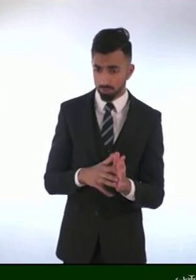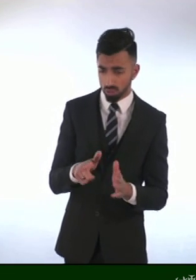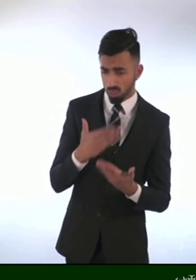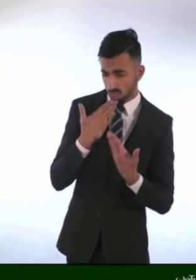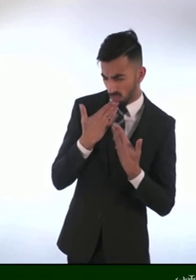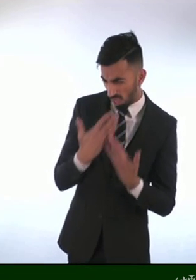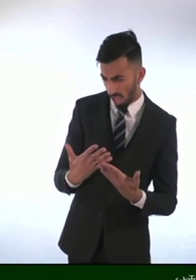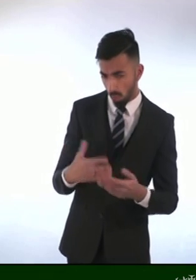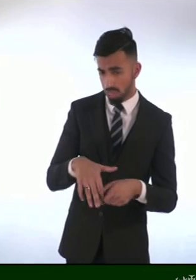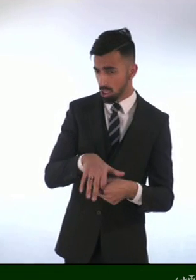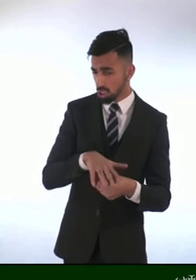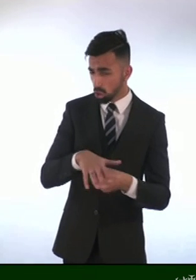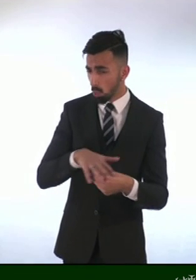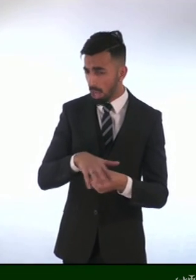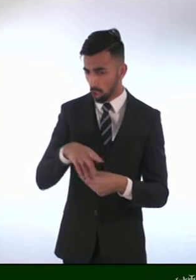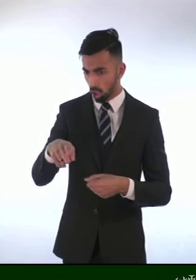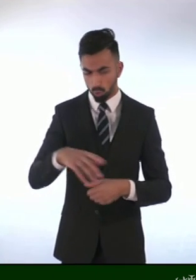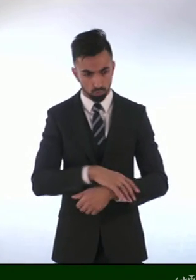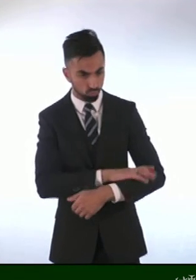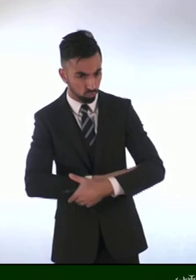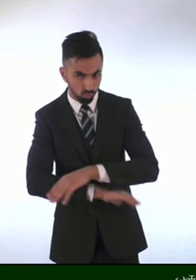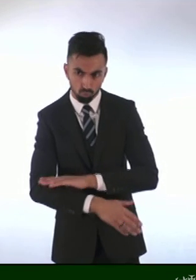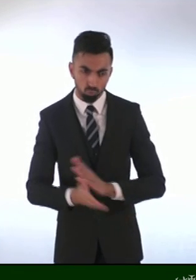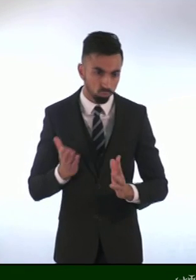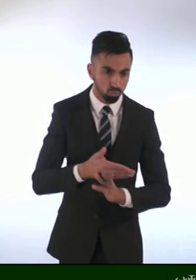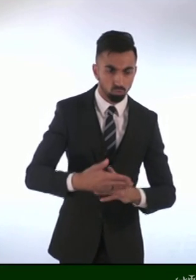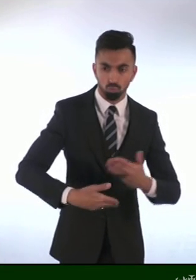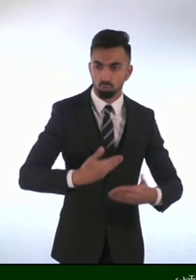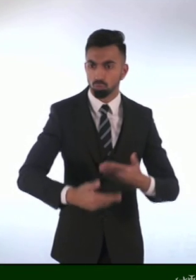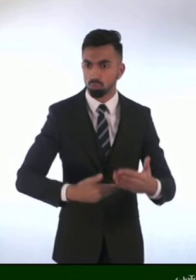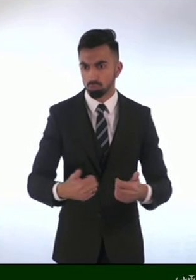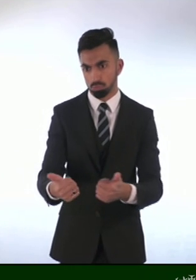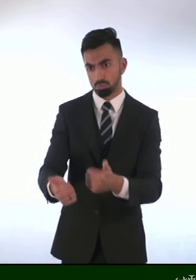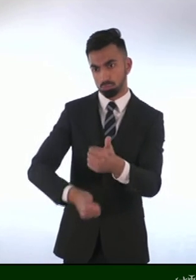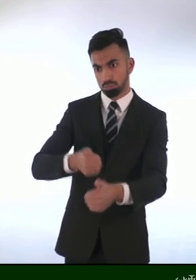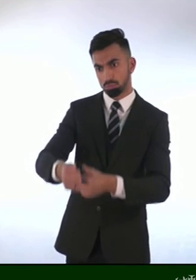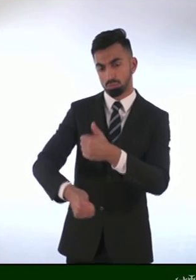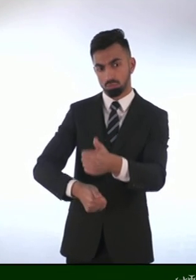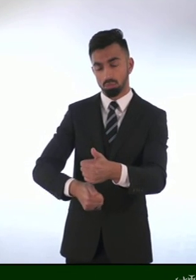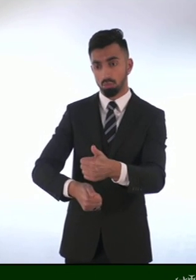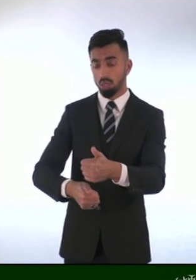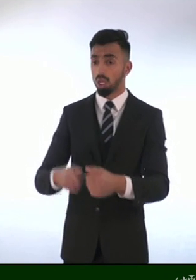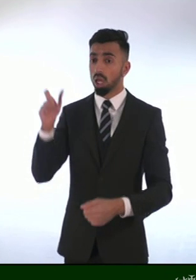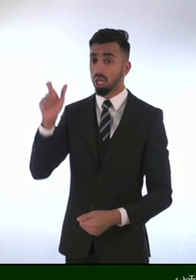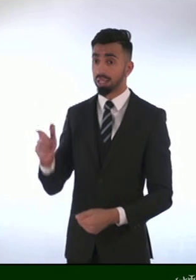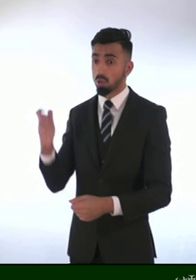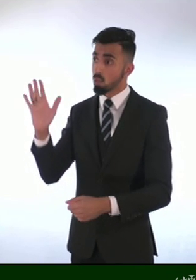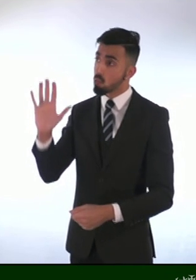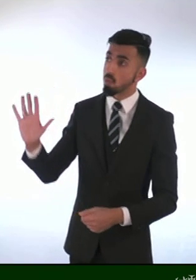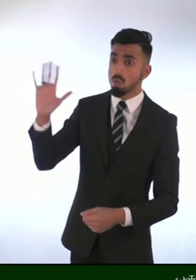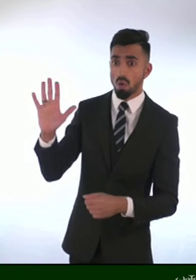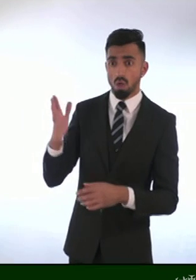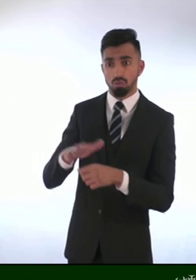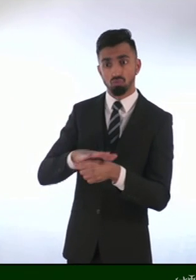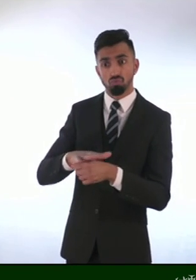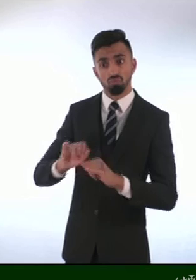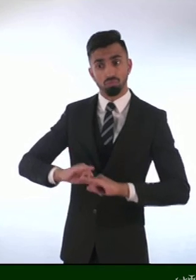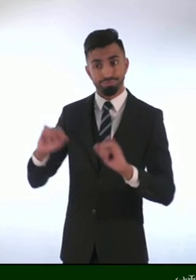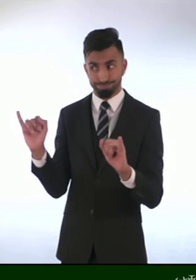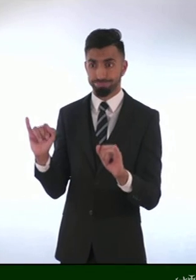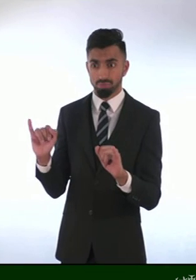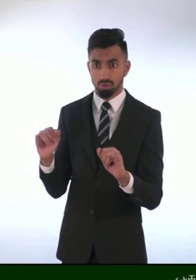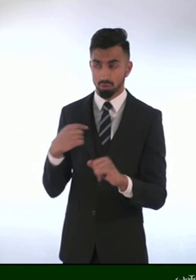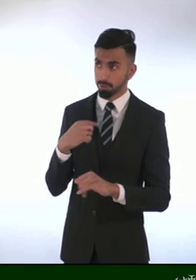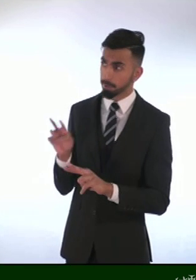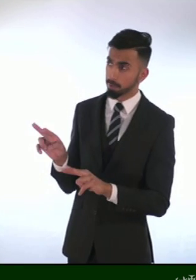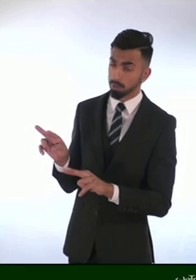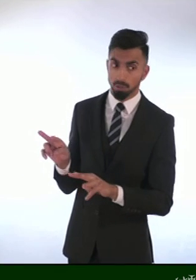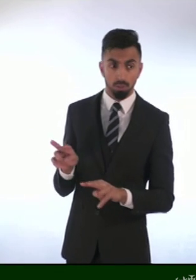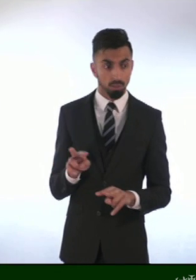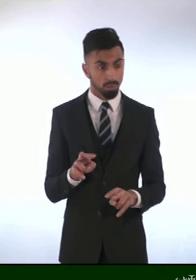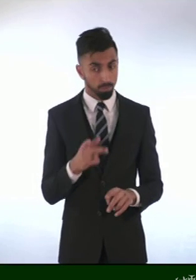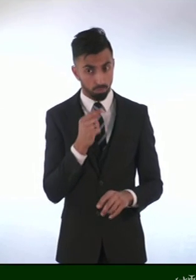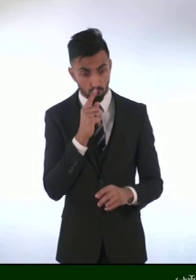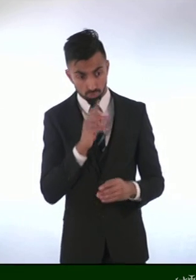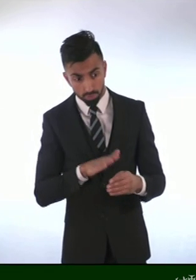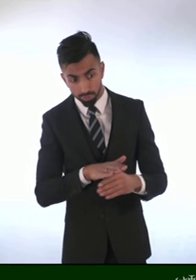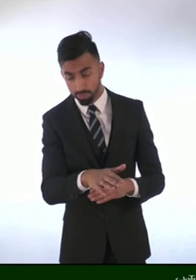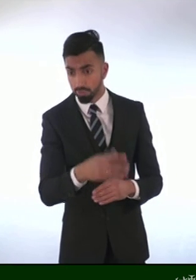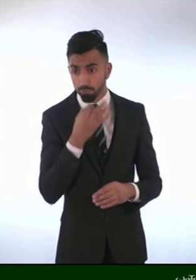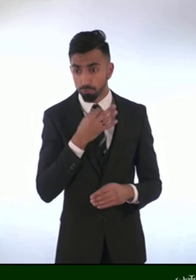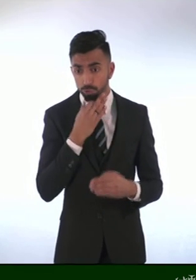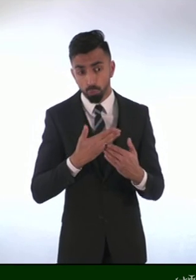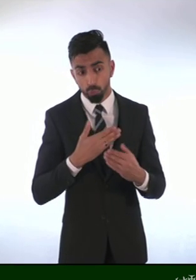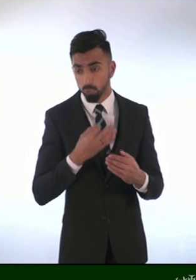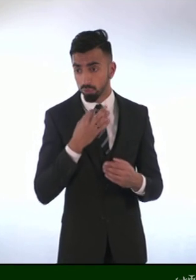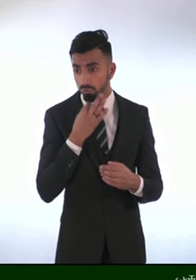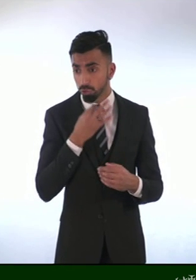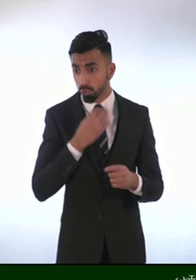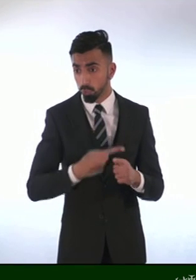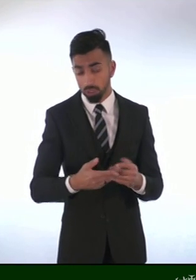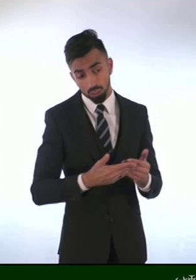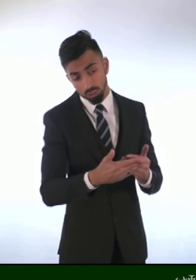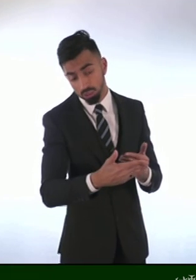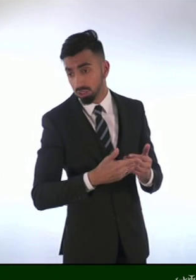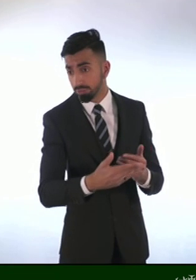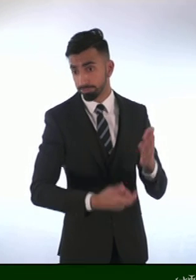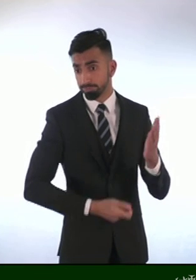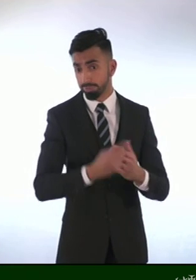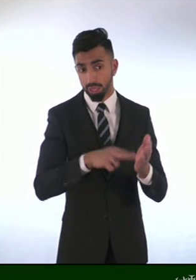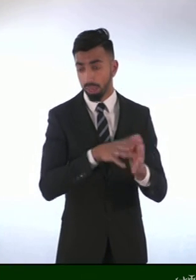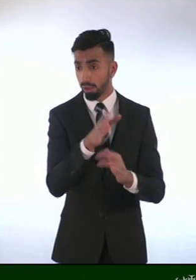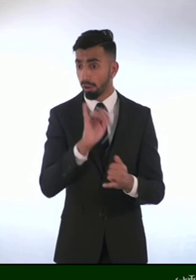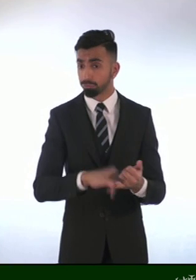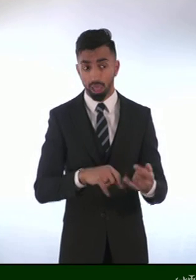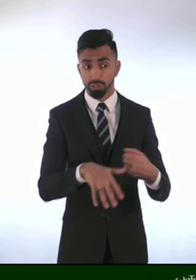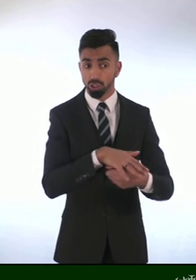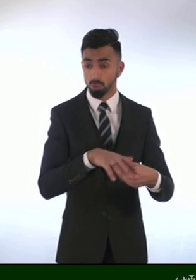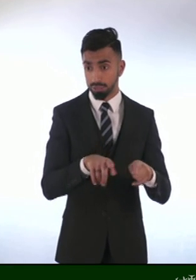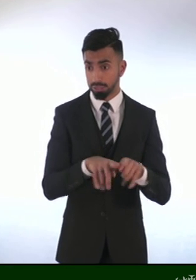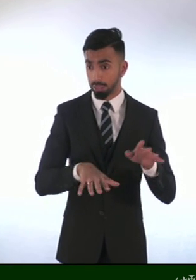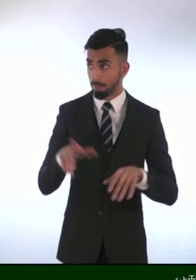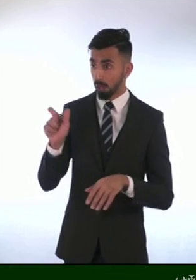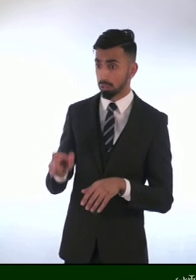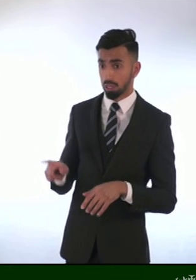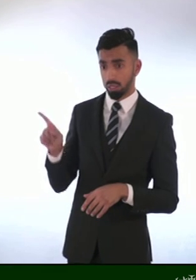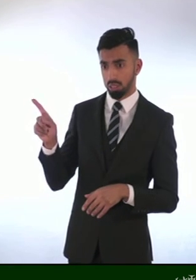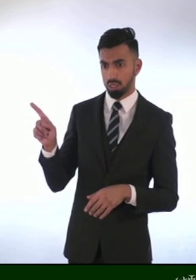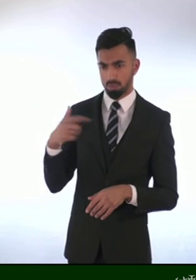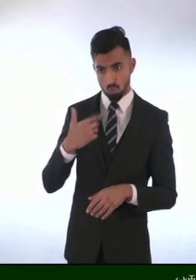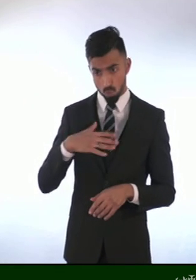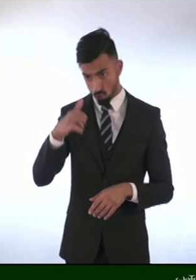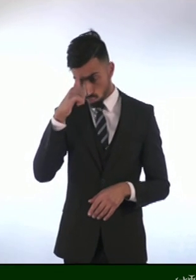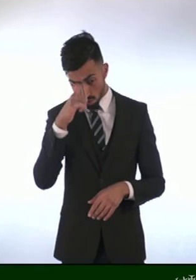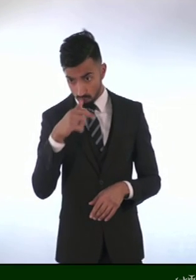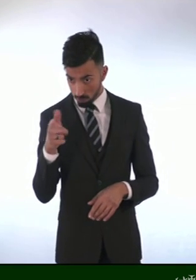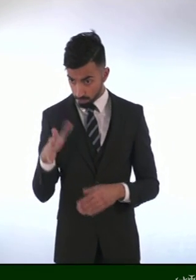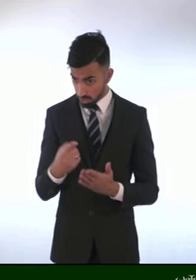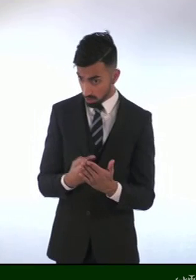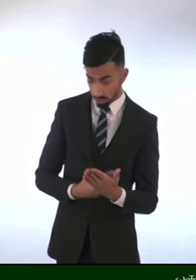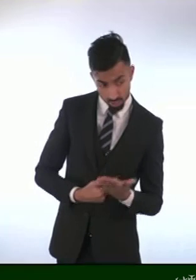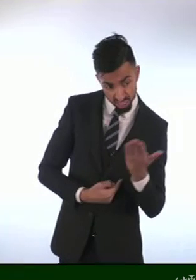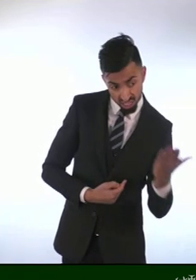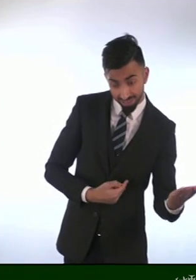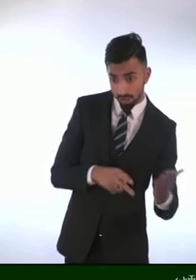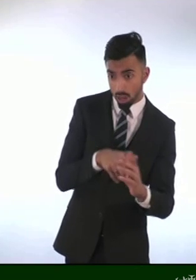Given what is unfolding in northern Italy, and the very real prospect of our brilliant NHS staff being overwhelmed in a matter of weeks, what age and comorbidity criteria are being drafted that will govern access to intensive care and ventilators?